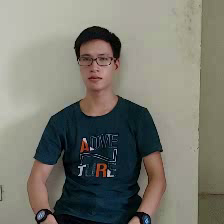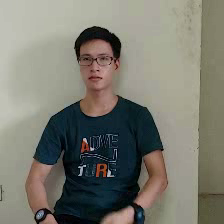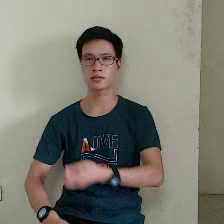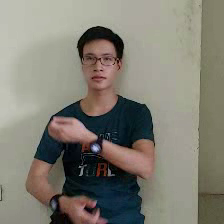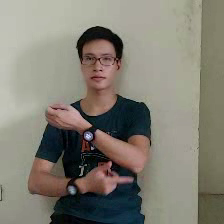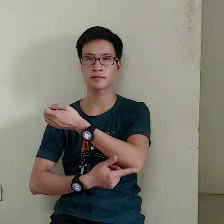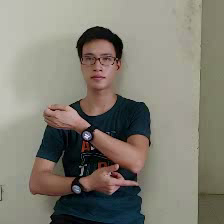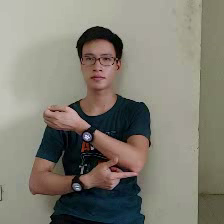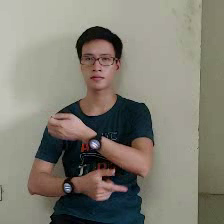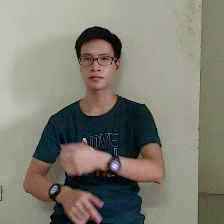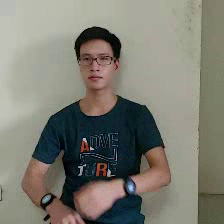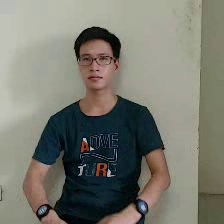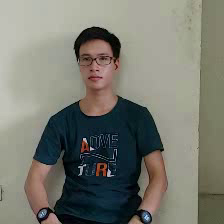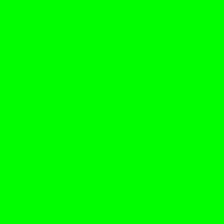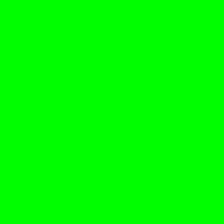Cám dỗ